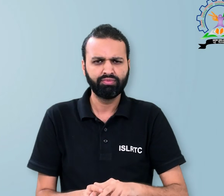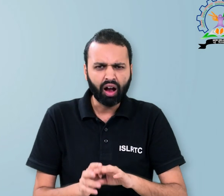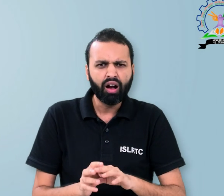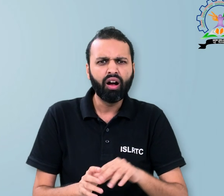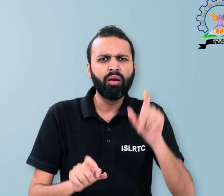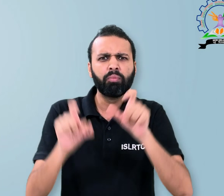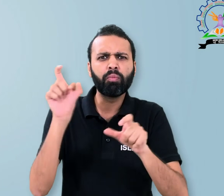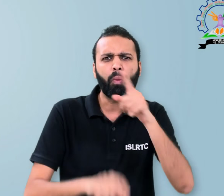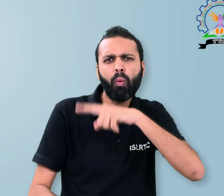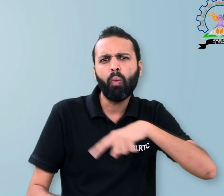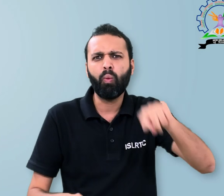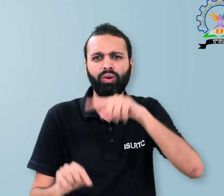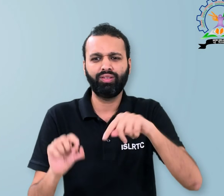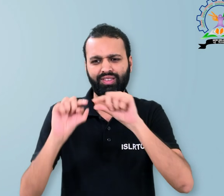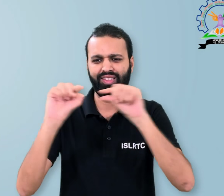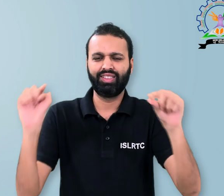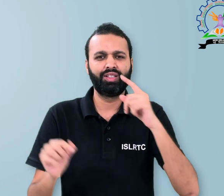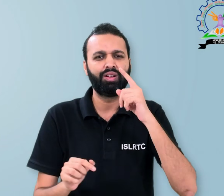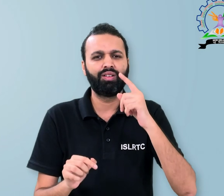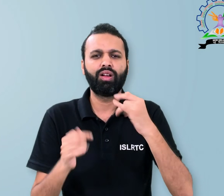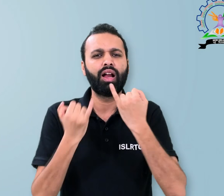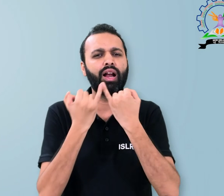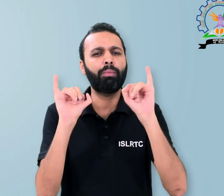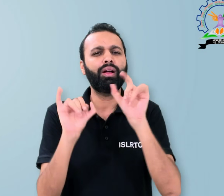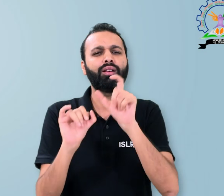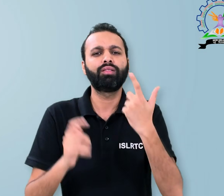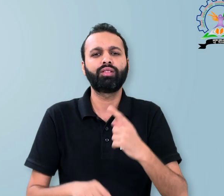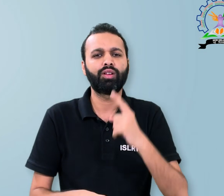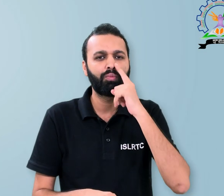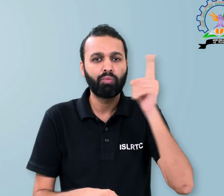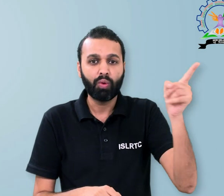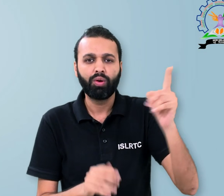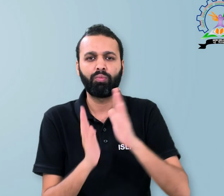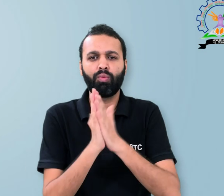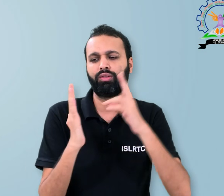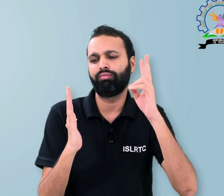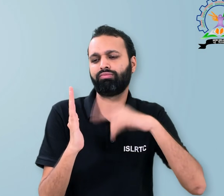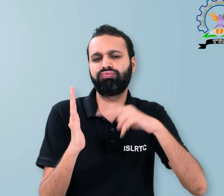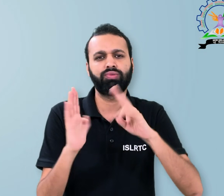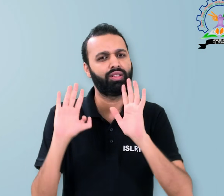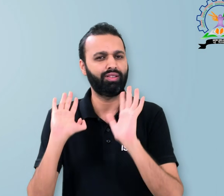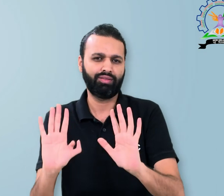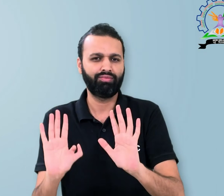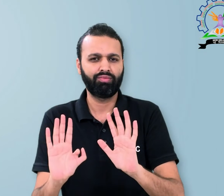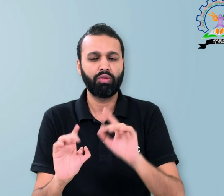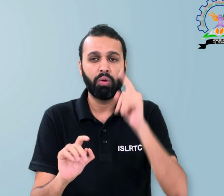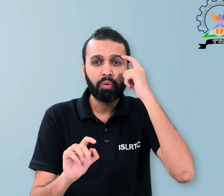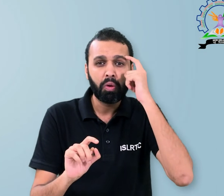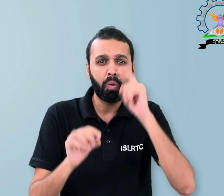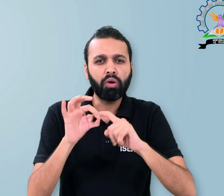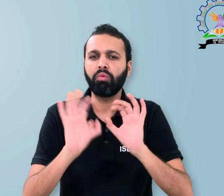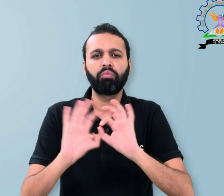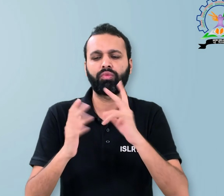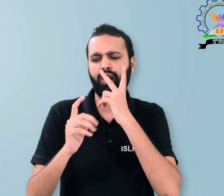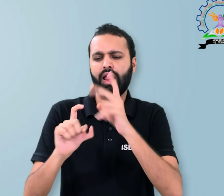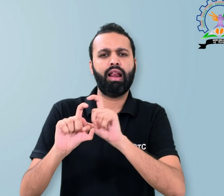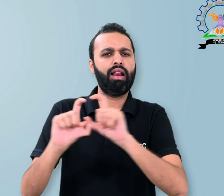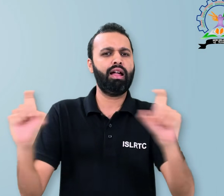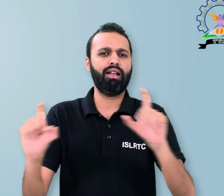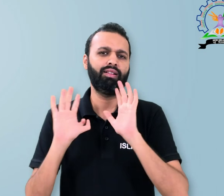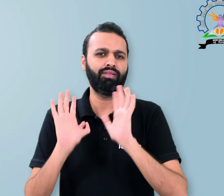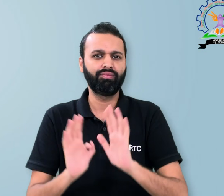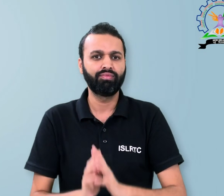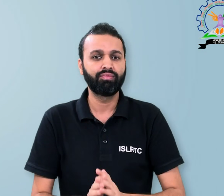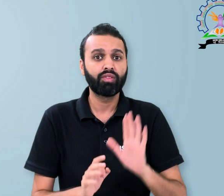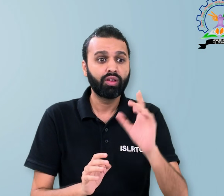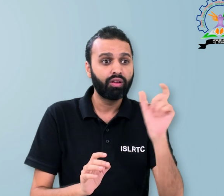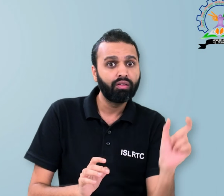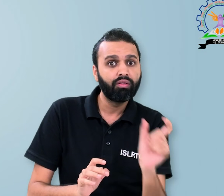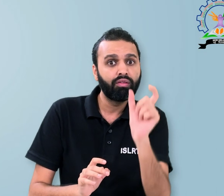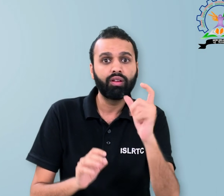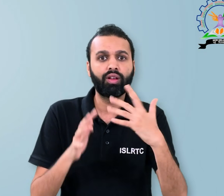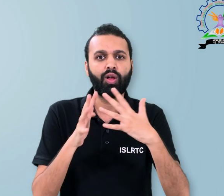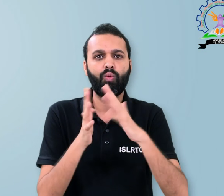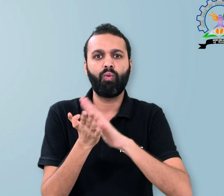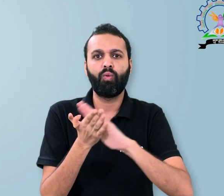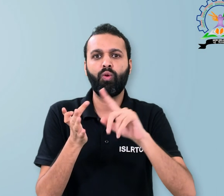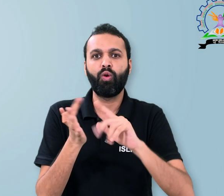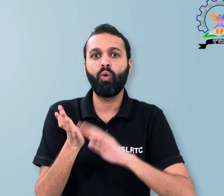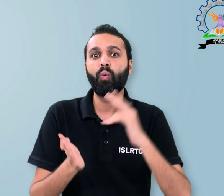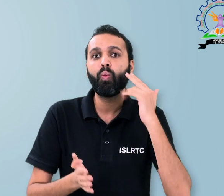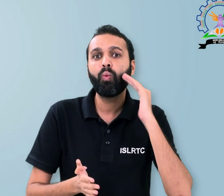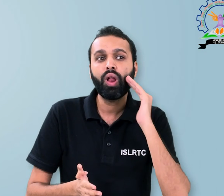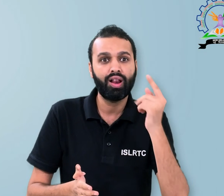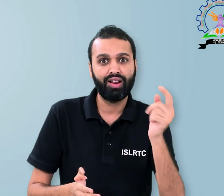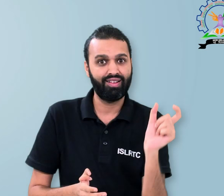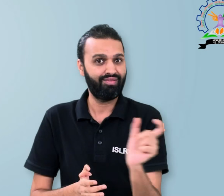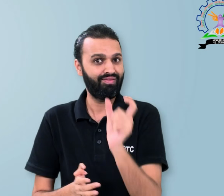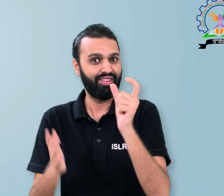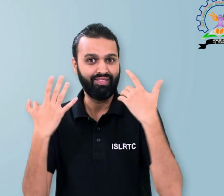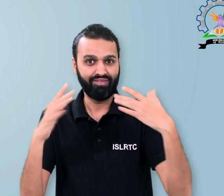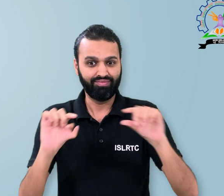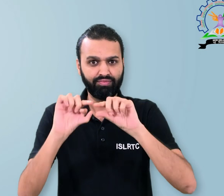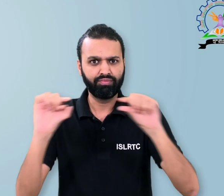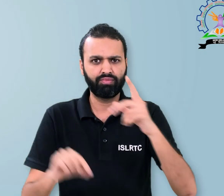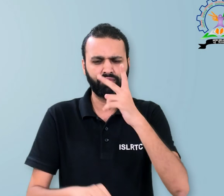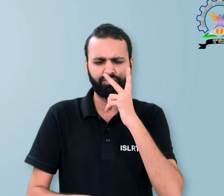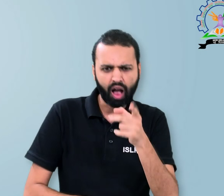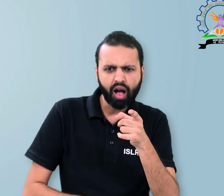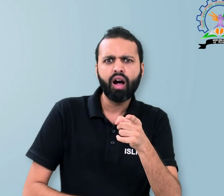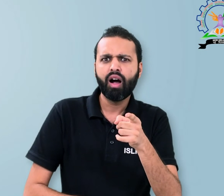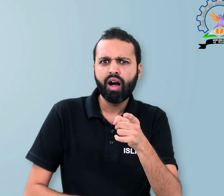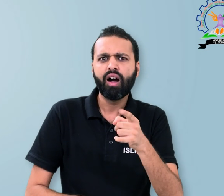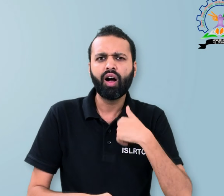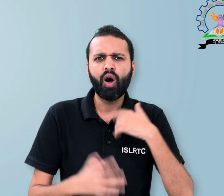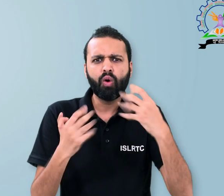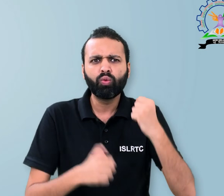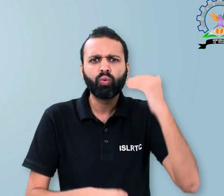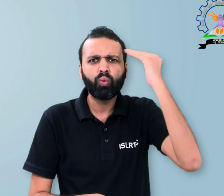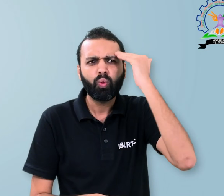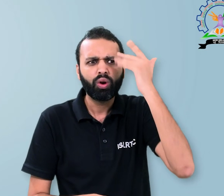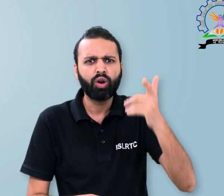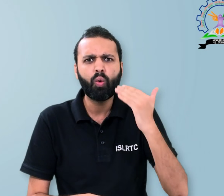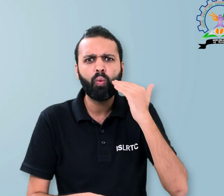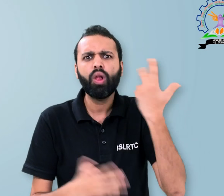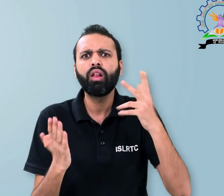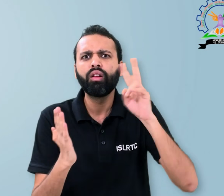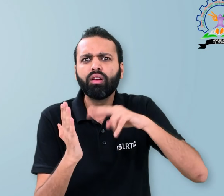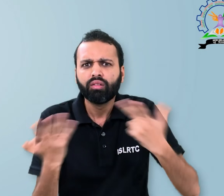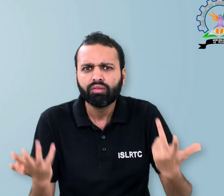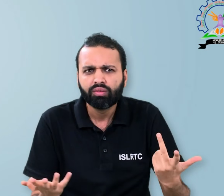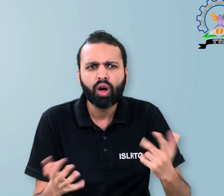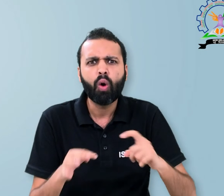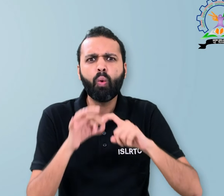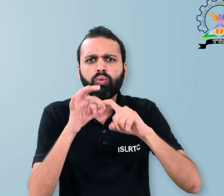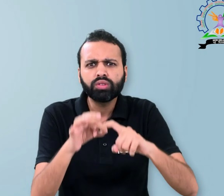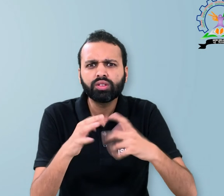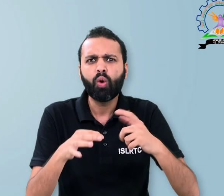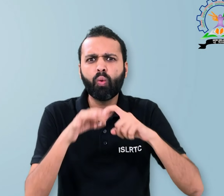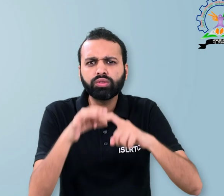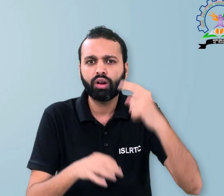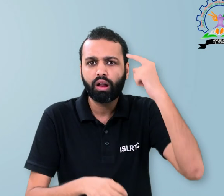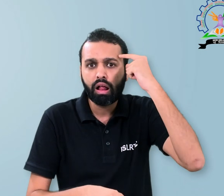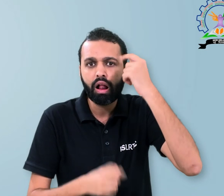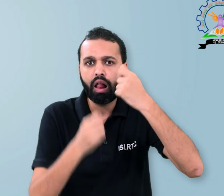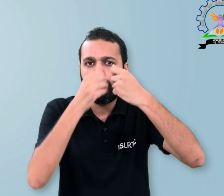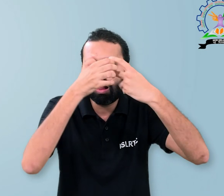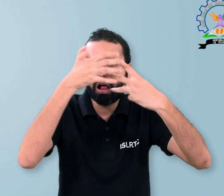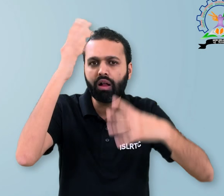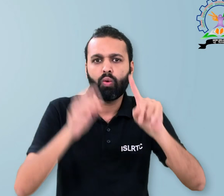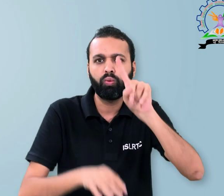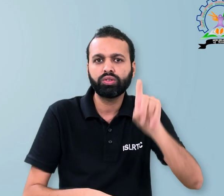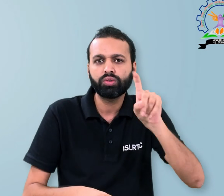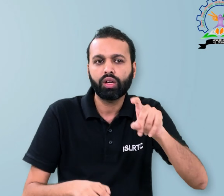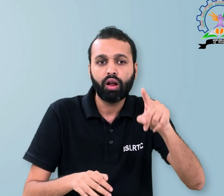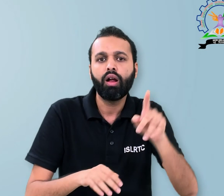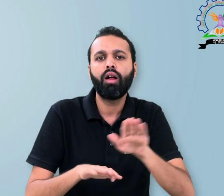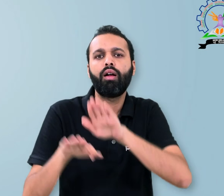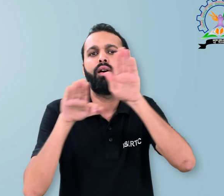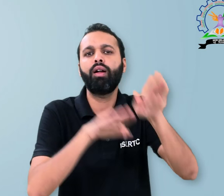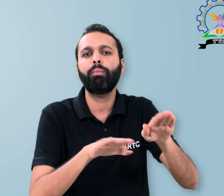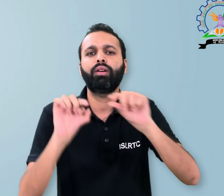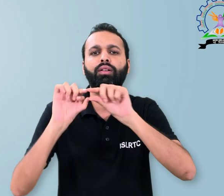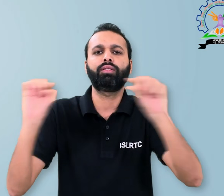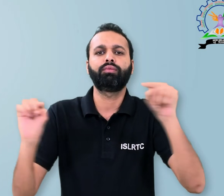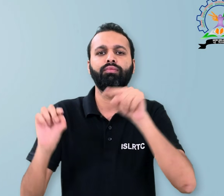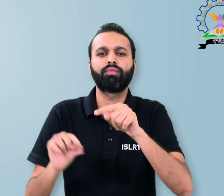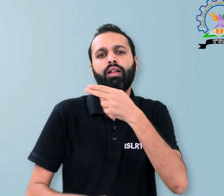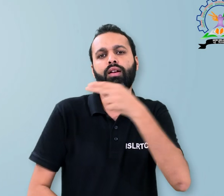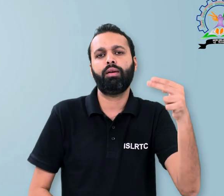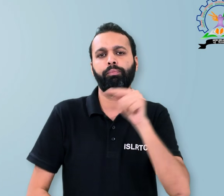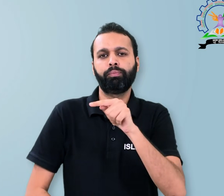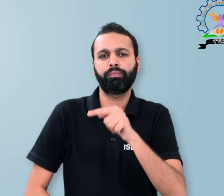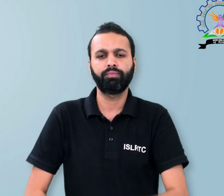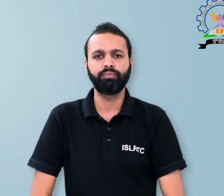Here, “When” makes the clause dependent. It has a subject (“she”) and a verb (“reads”), but it doesn’t form a complete thought on its own.